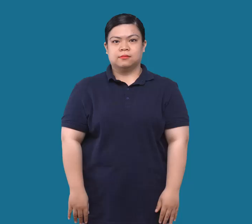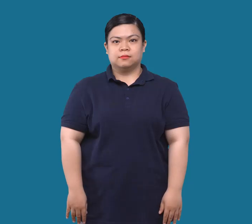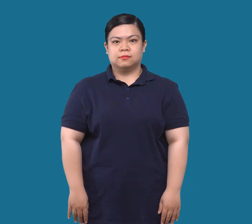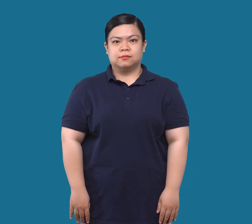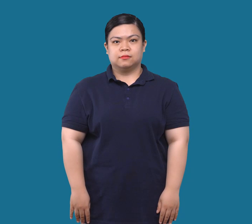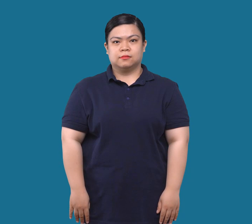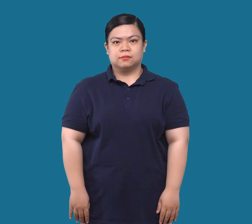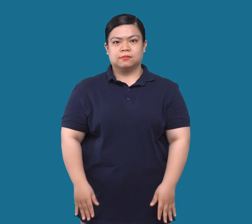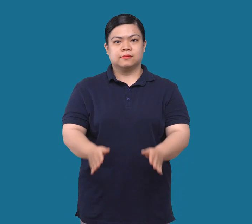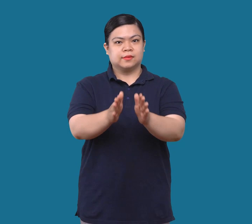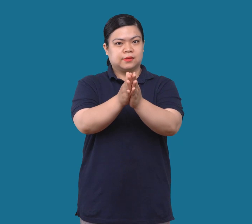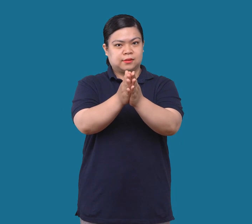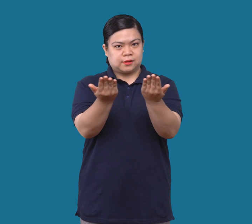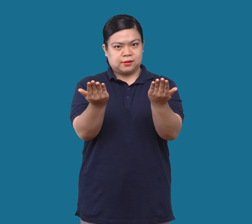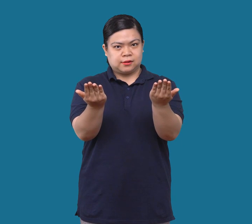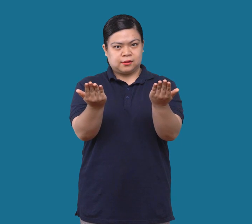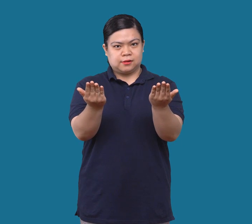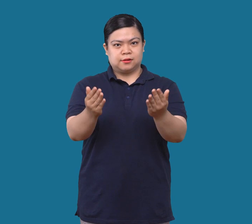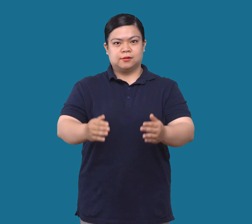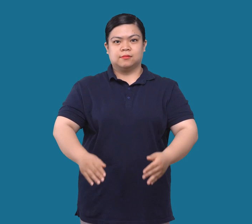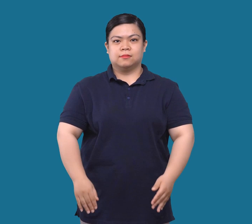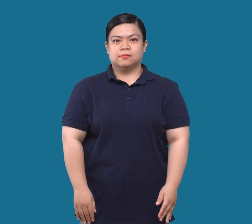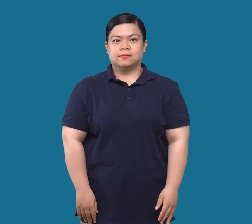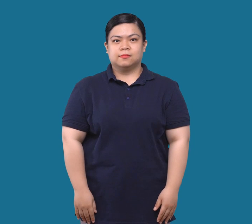sách